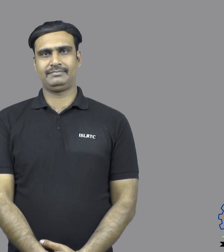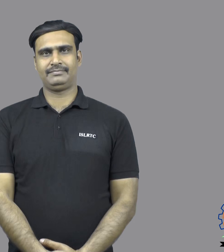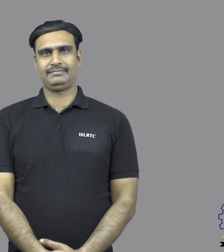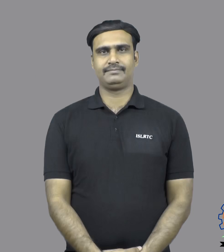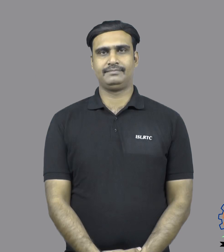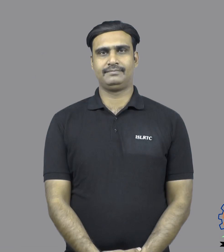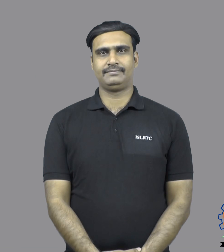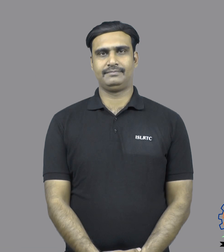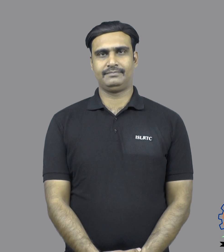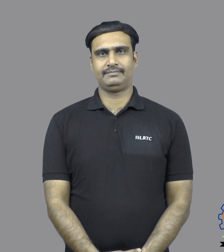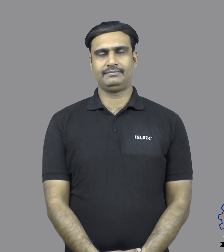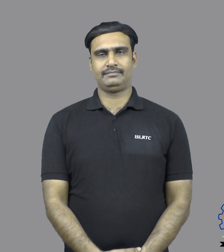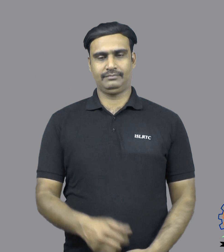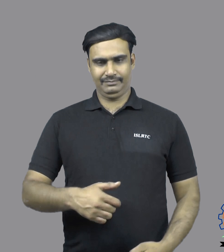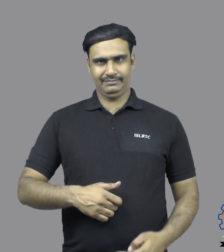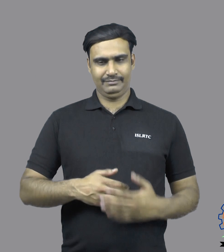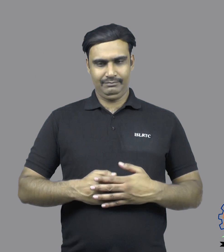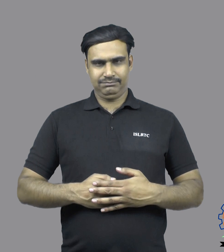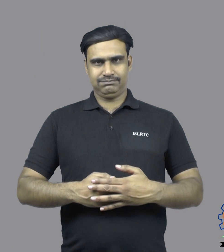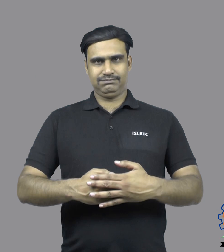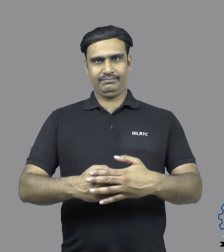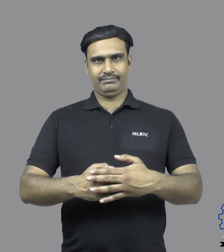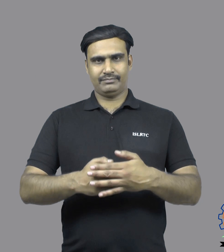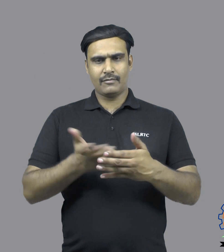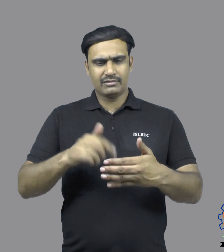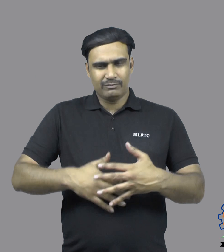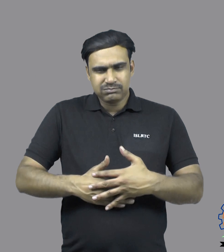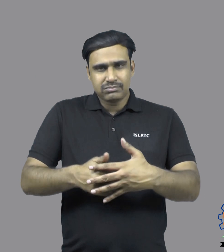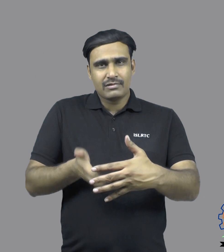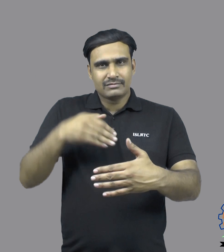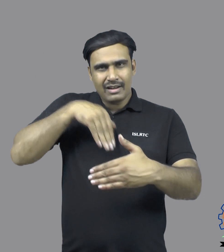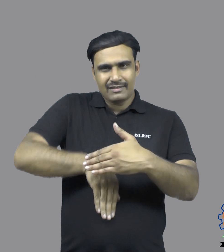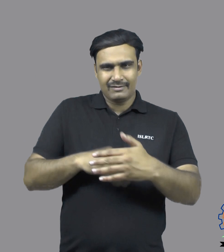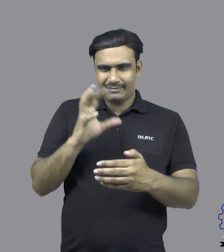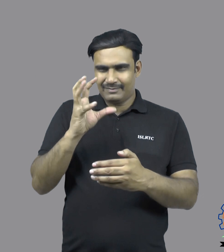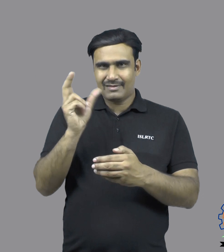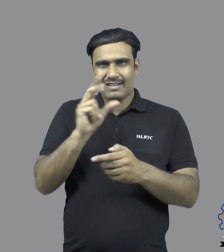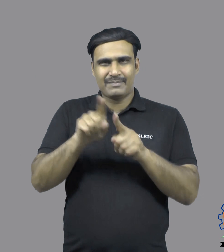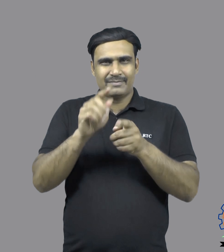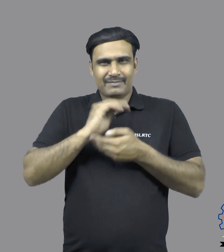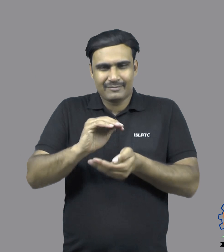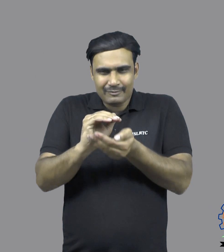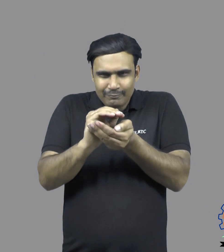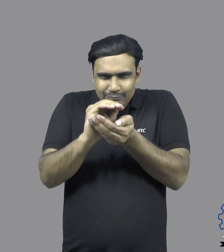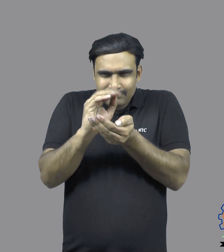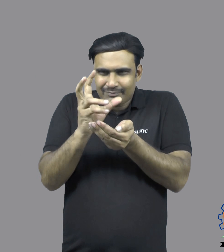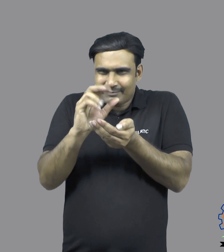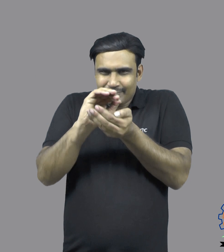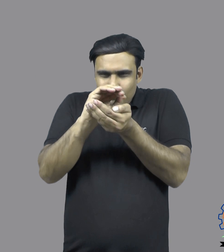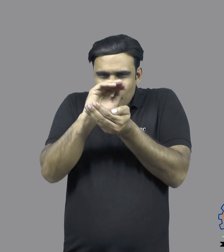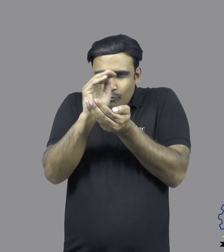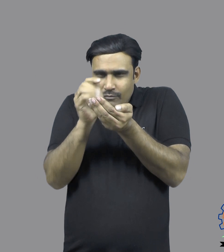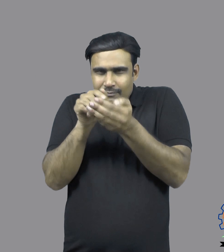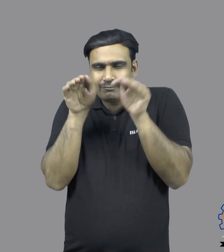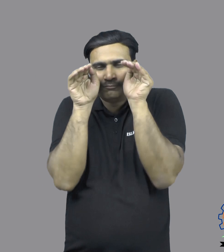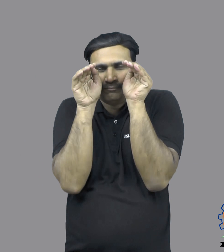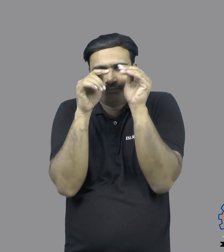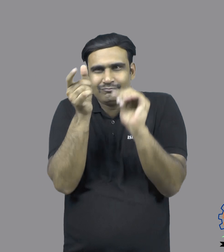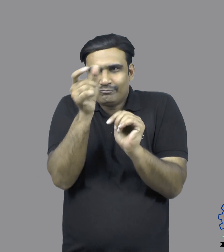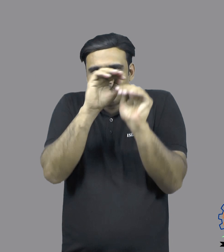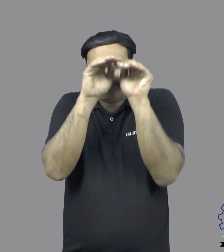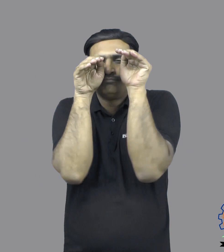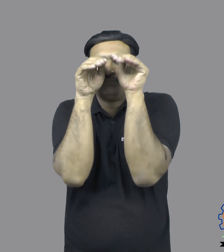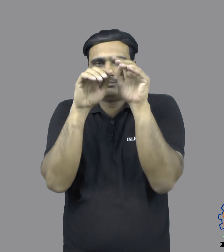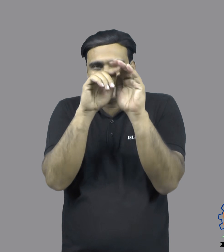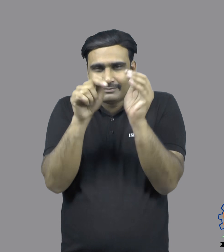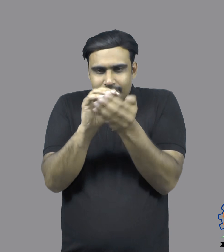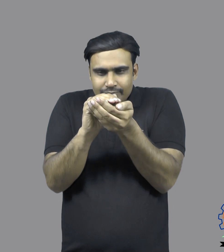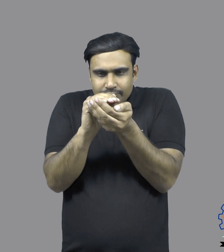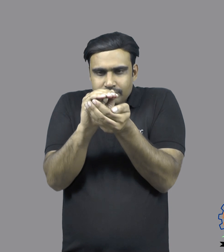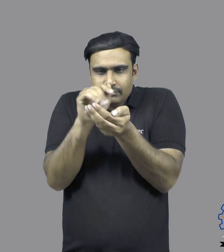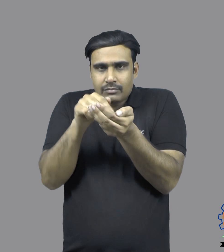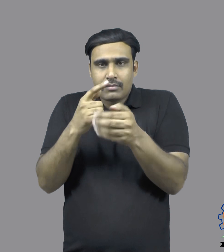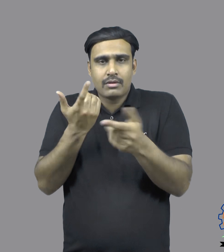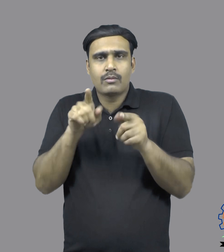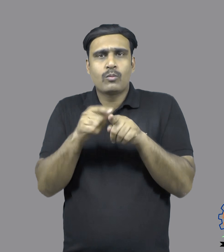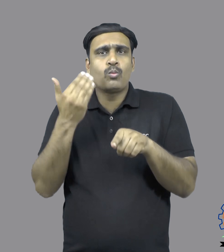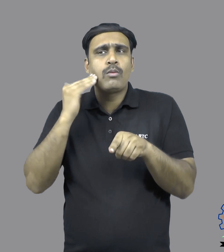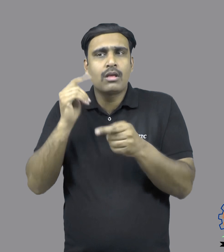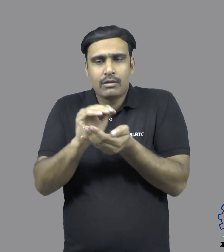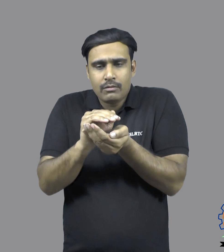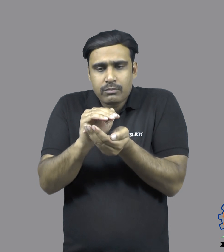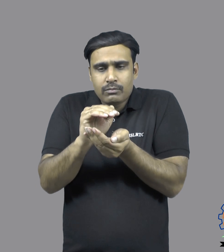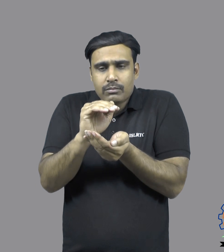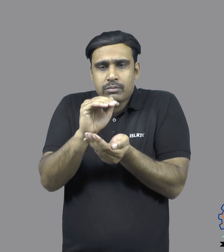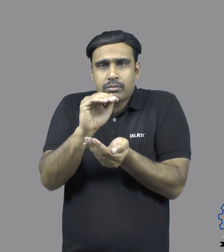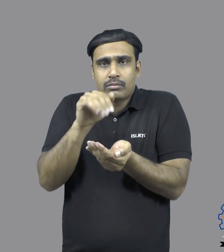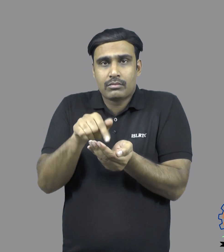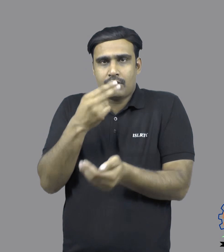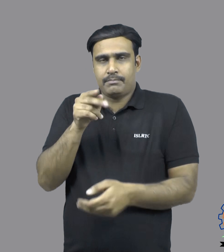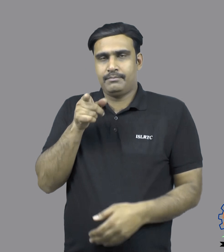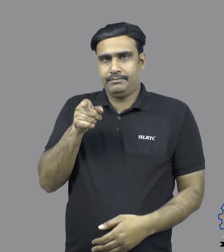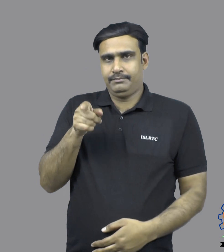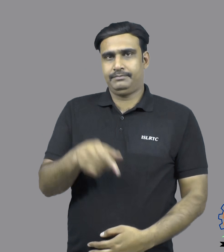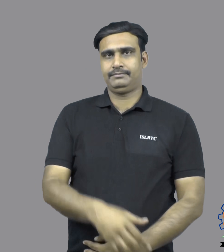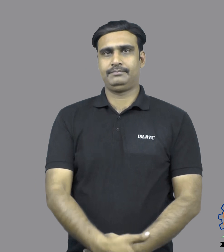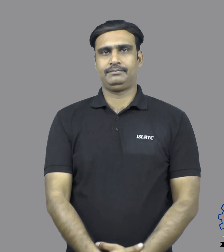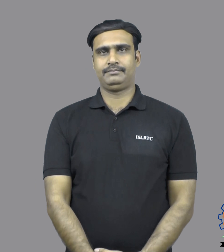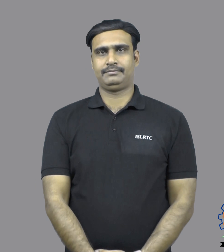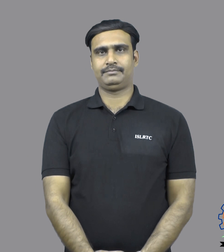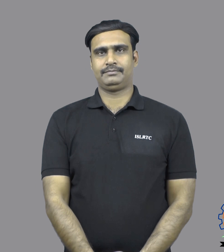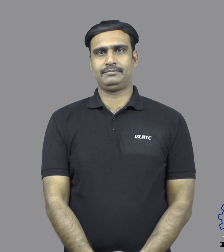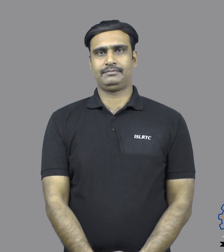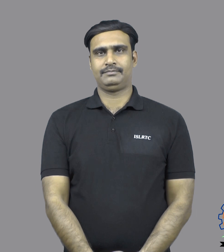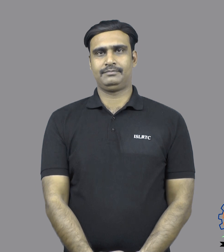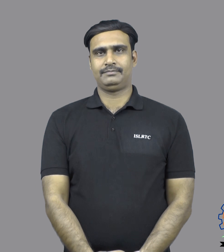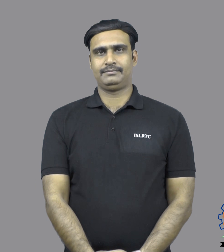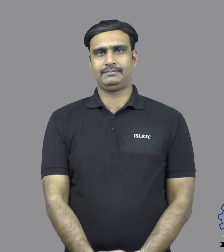Embryo